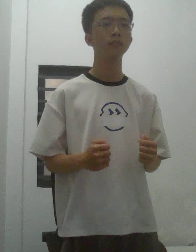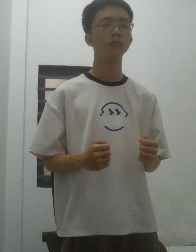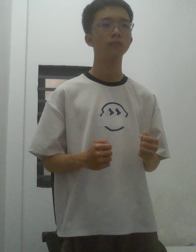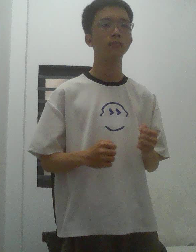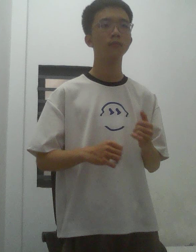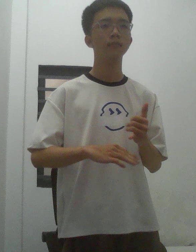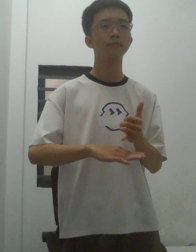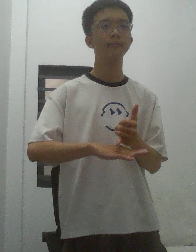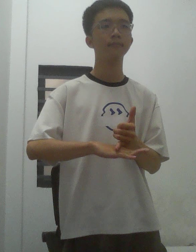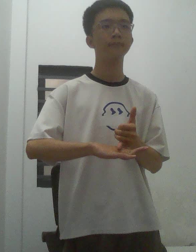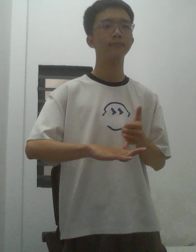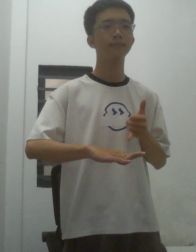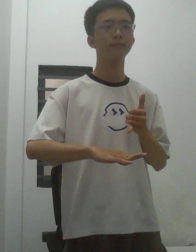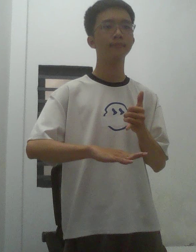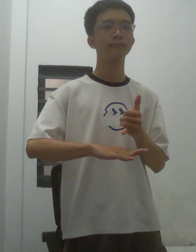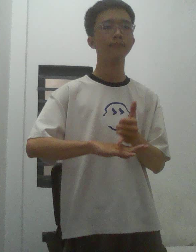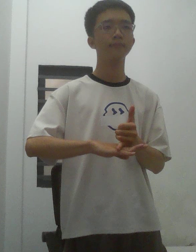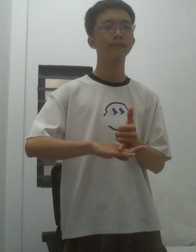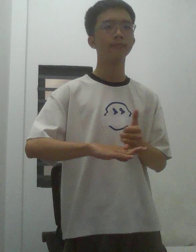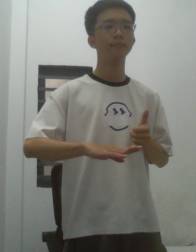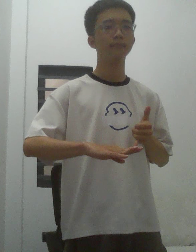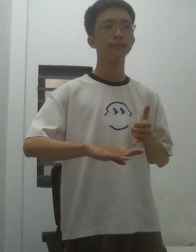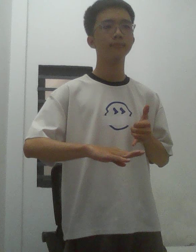cuoi tuan